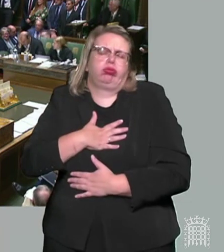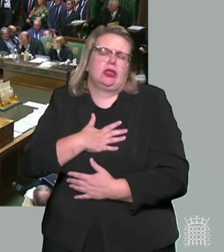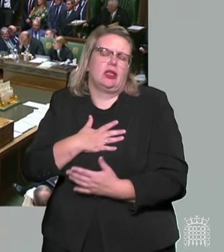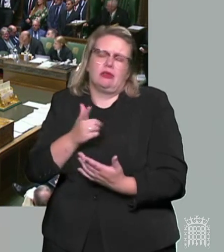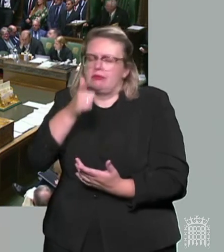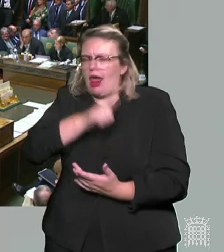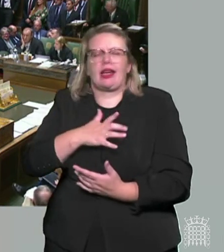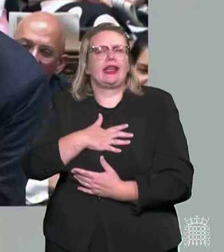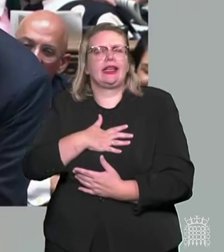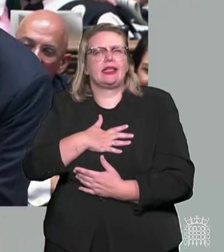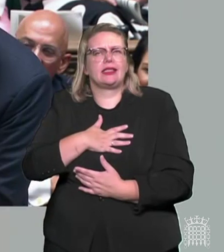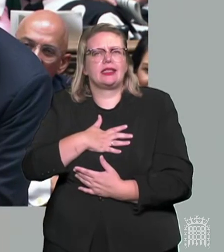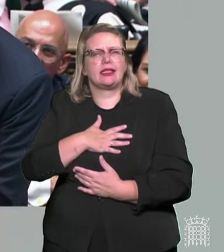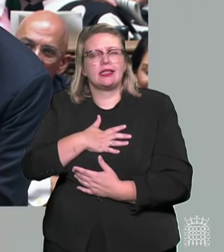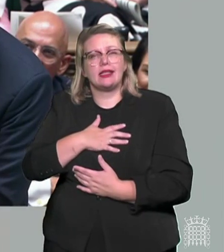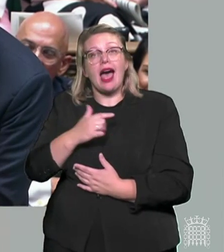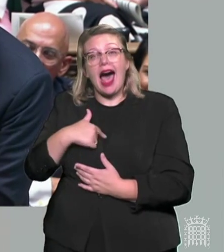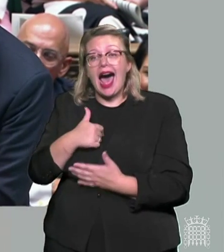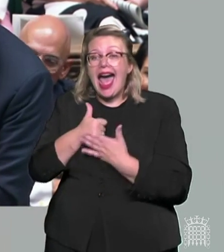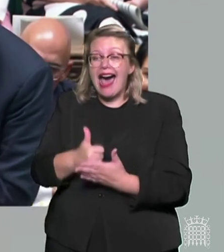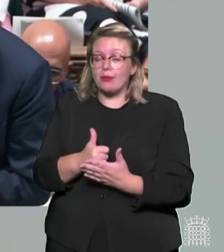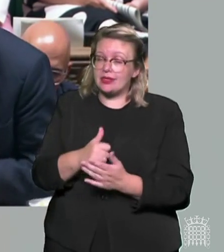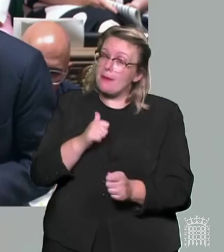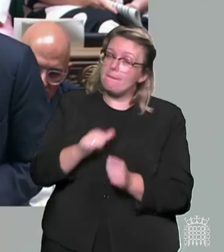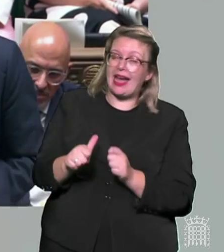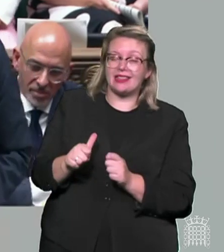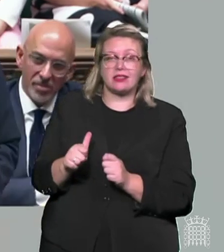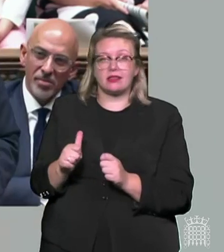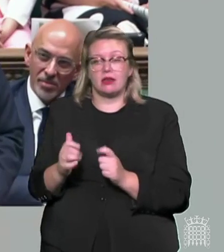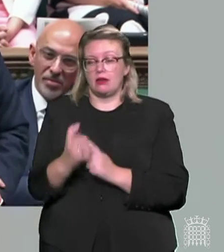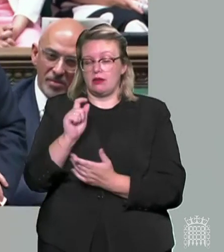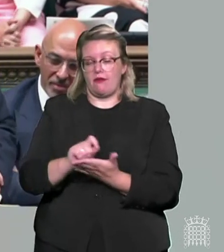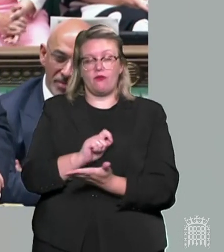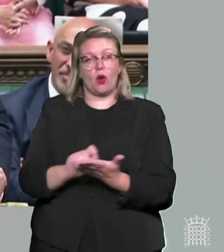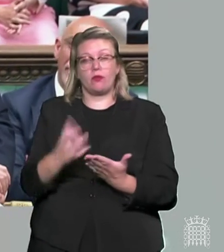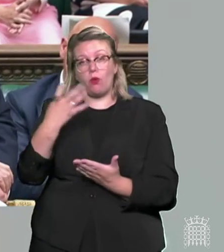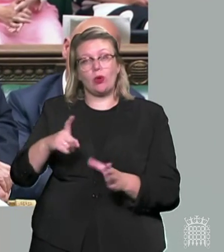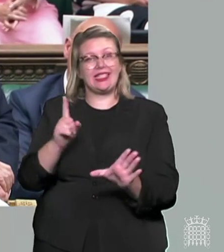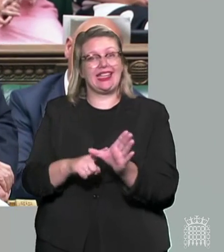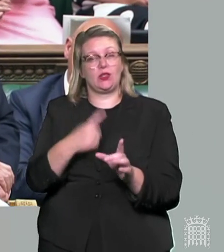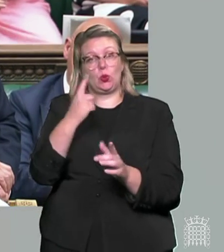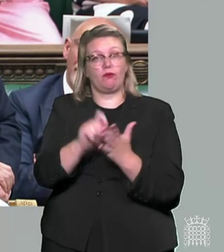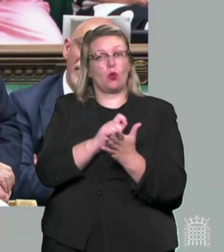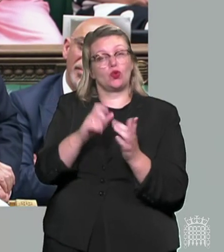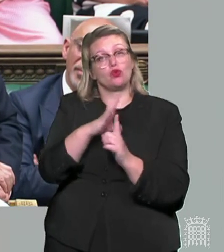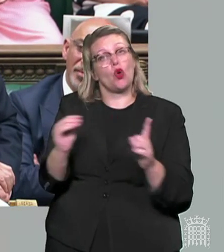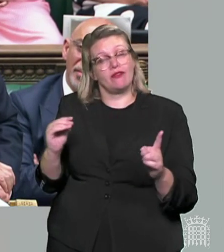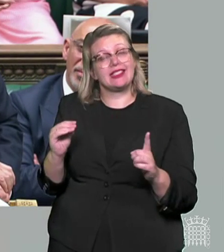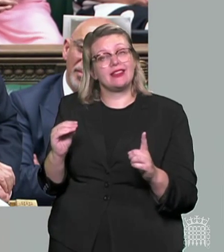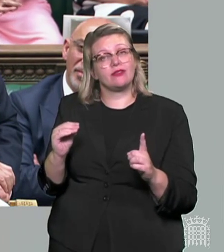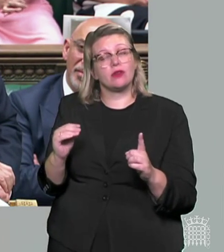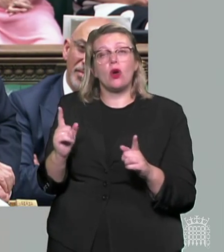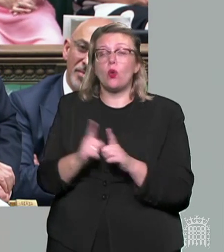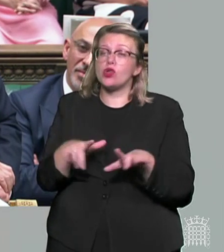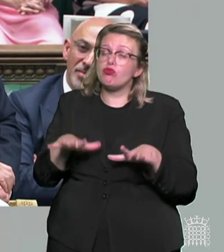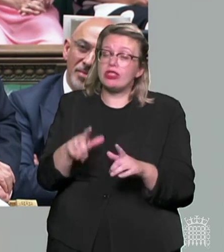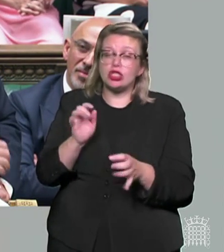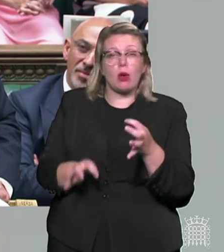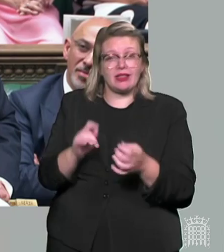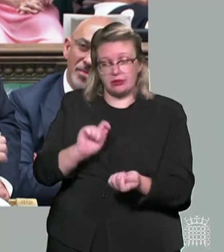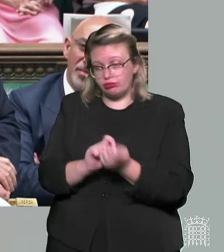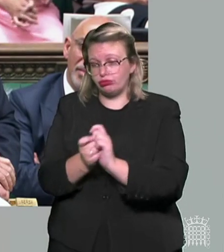It is true that I helped to get the biggest Tory majority for 40 years and a huge realignment in UK politics.